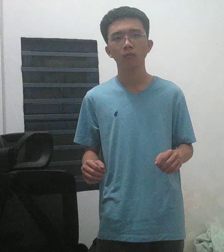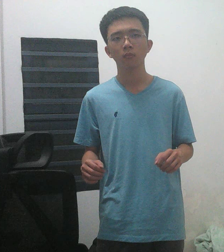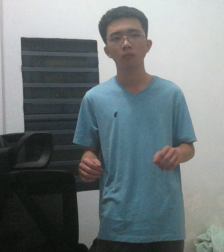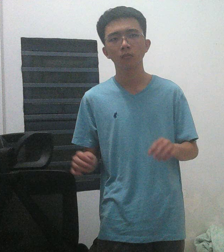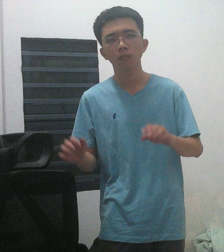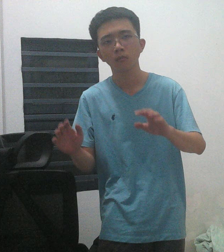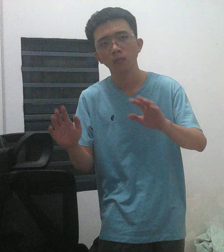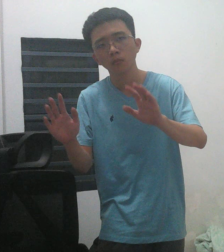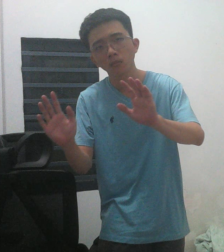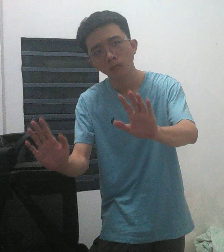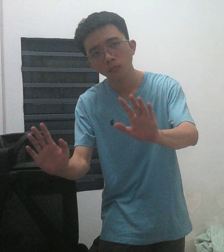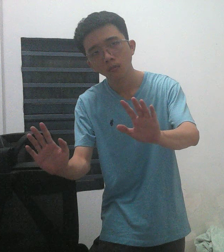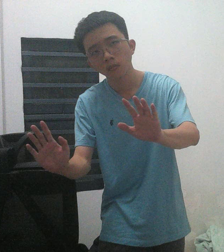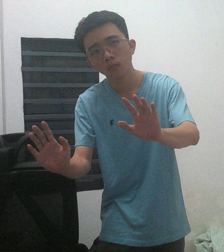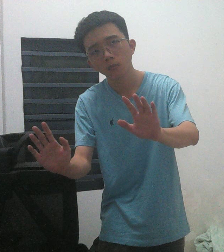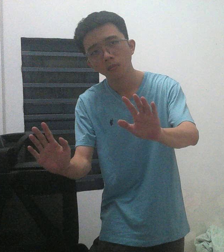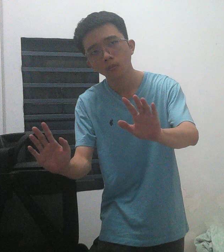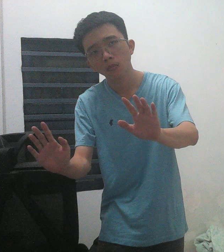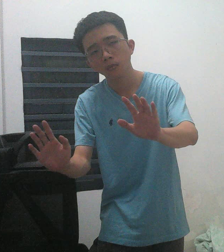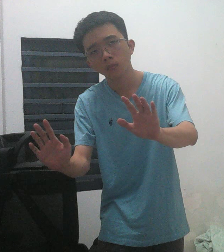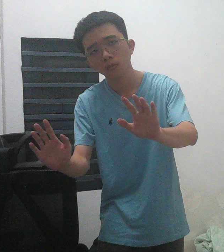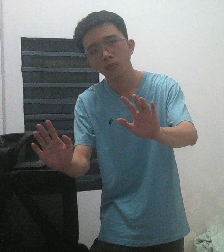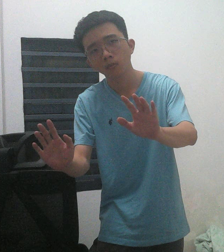dung lai